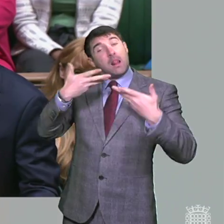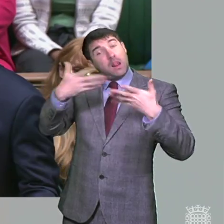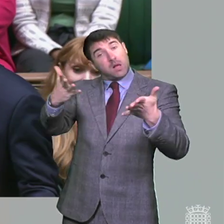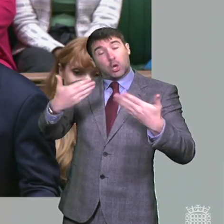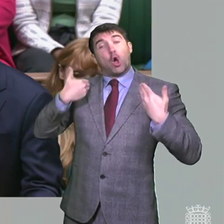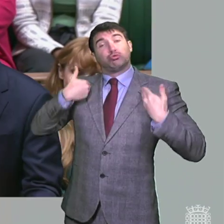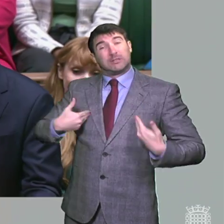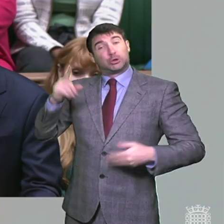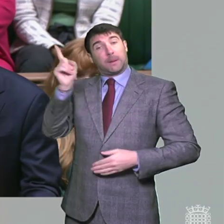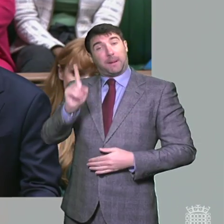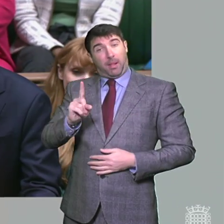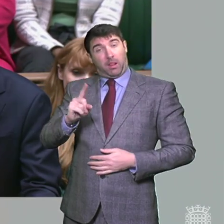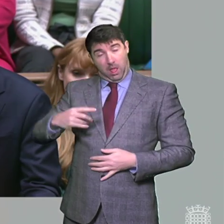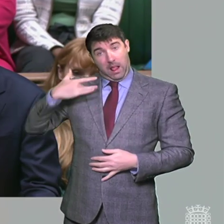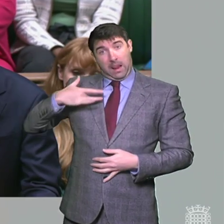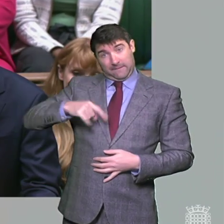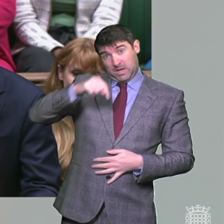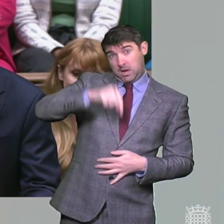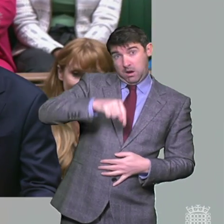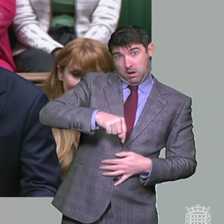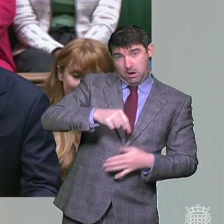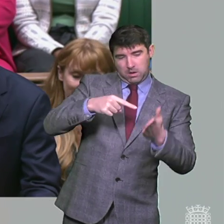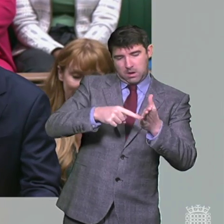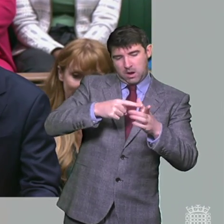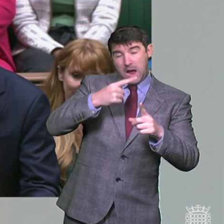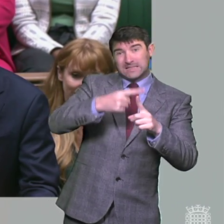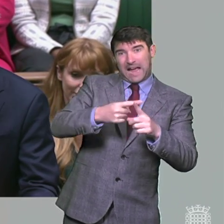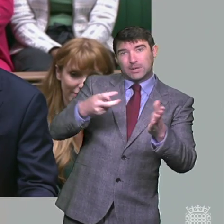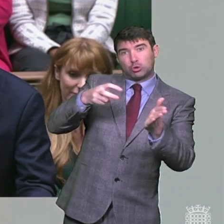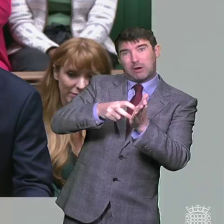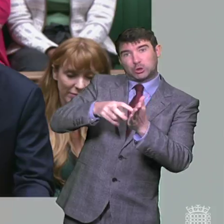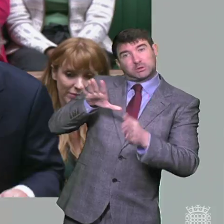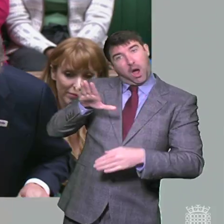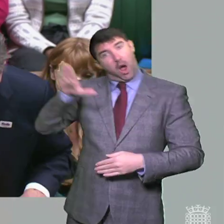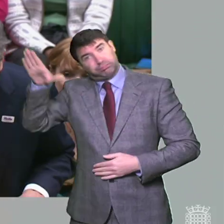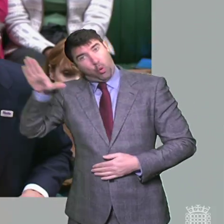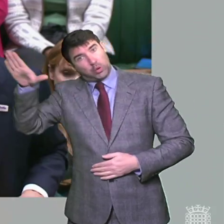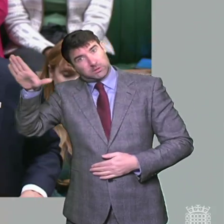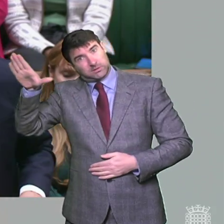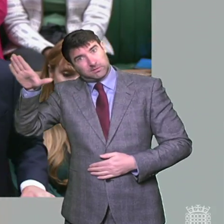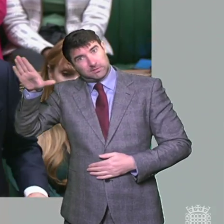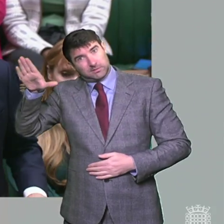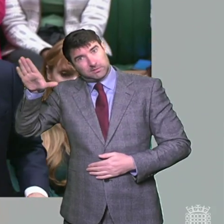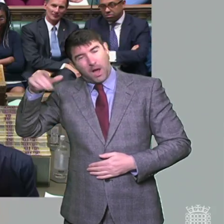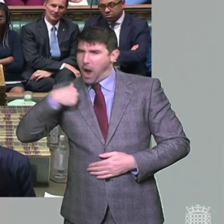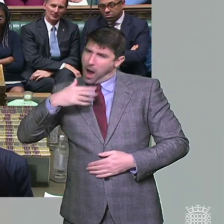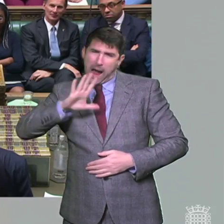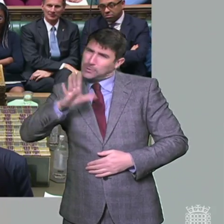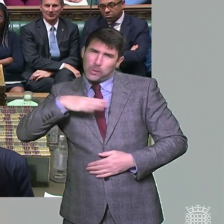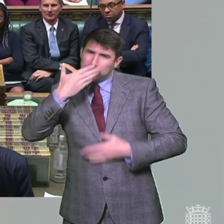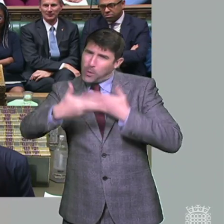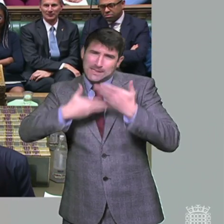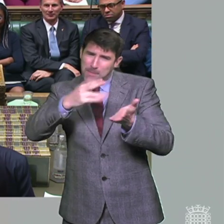I do not need to explain to the Prime Minister how non-dom status works; he already knows all about that.